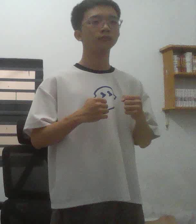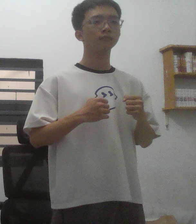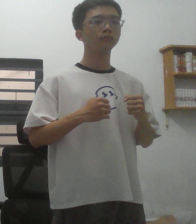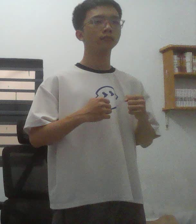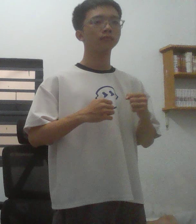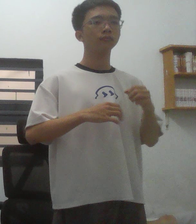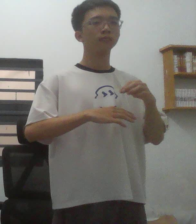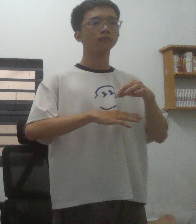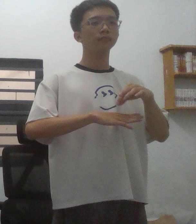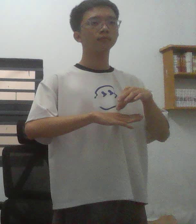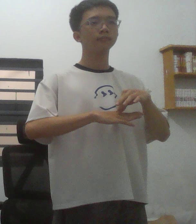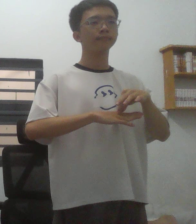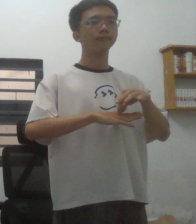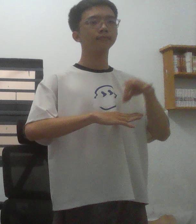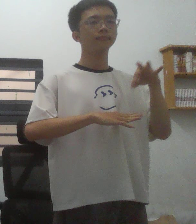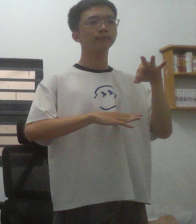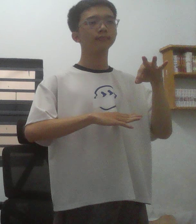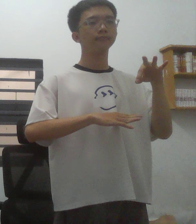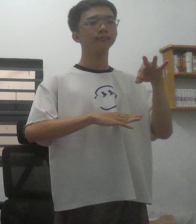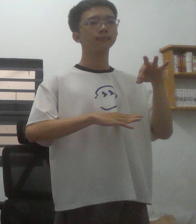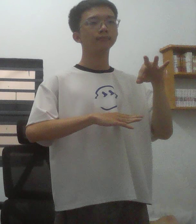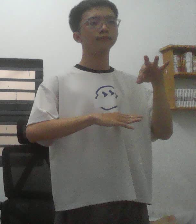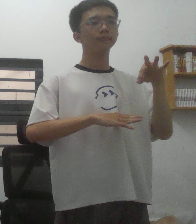tuan